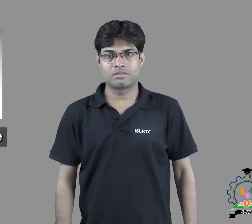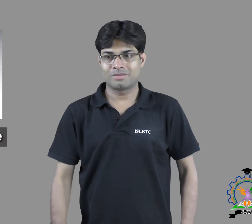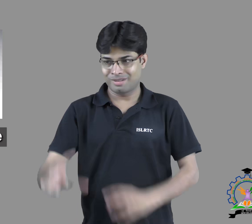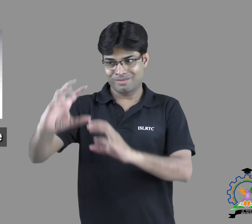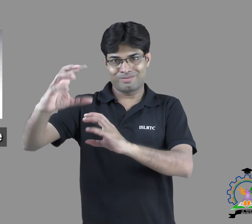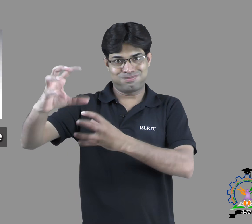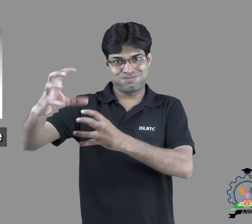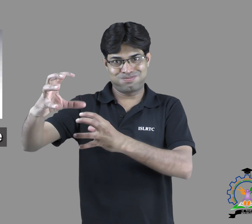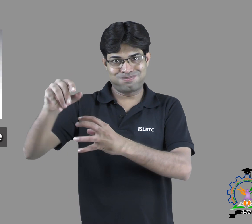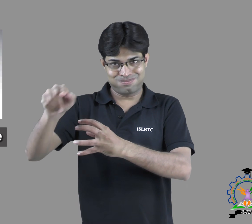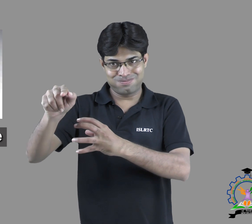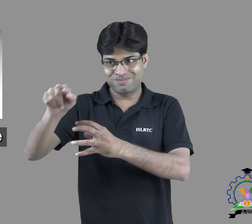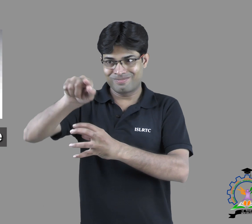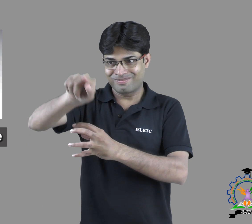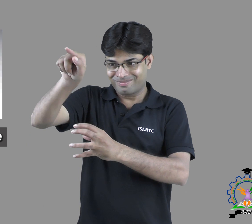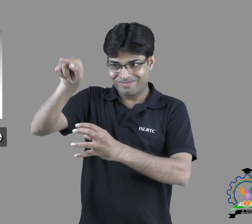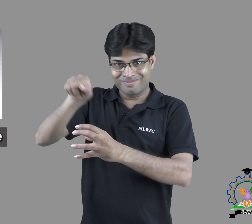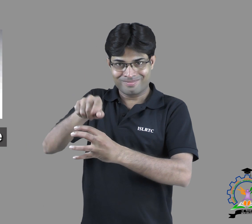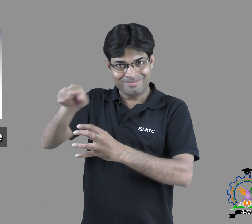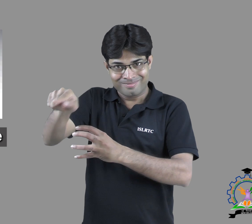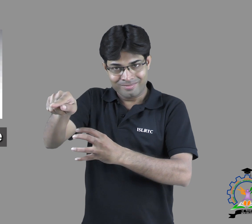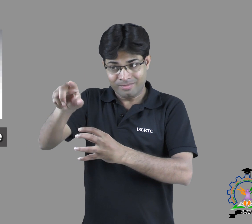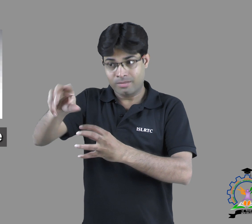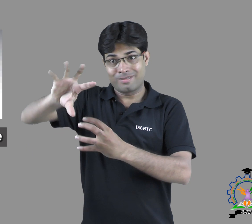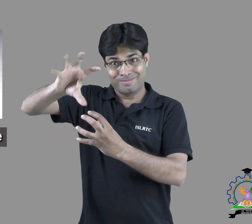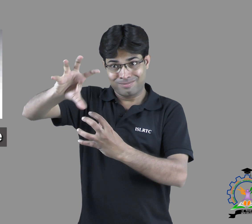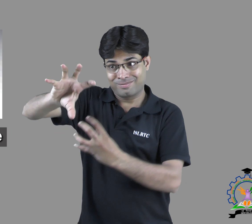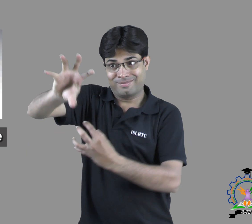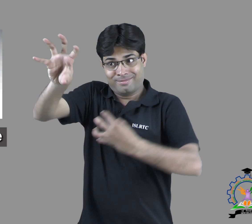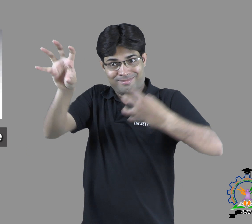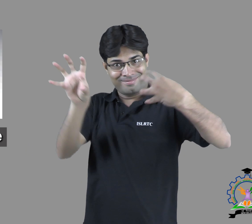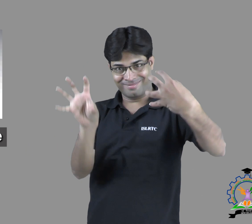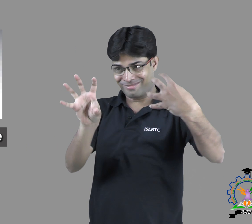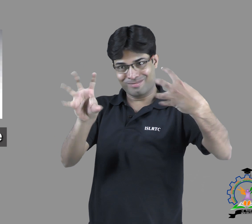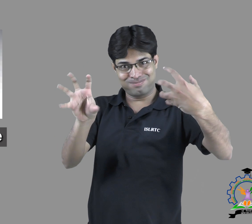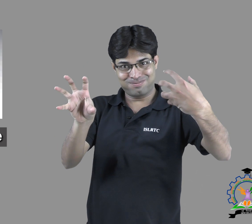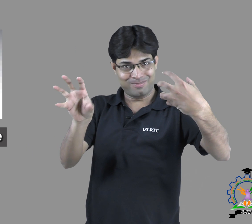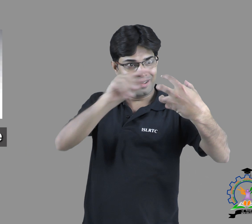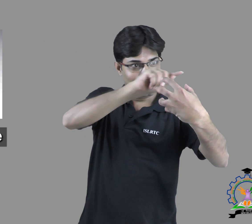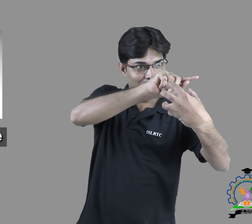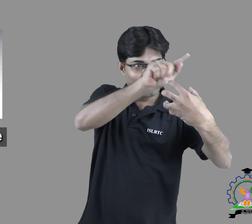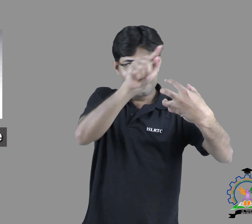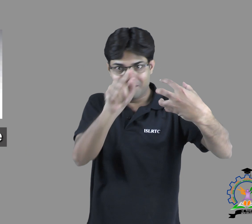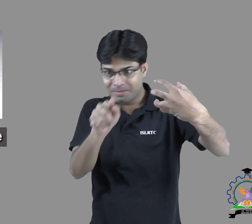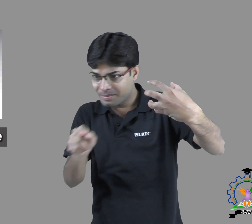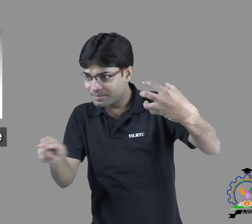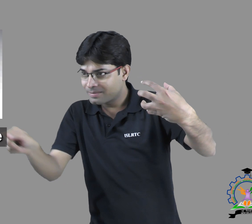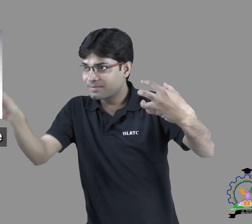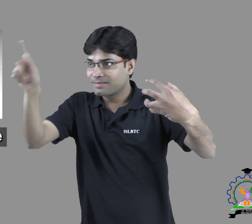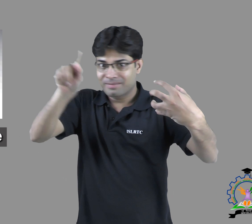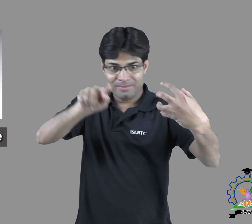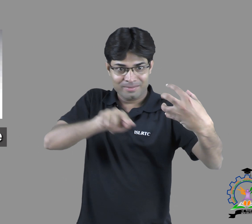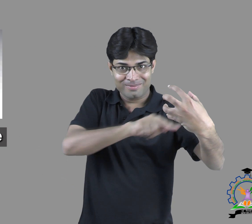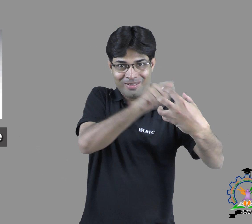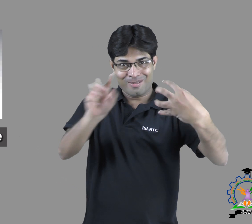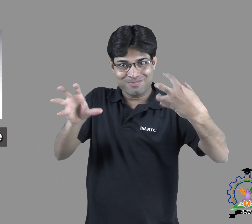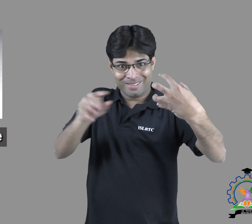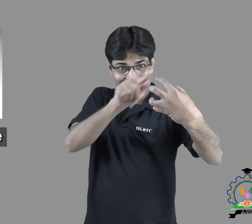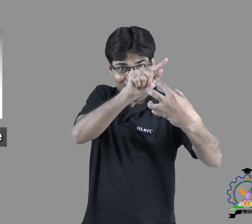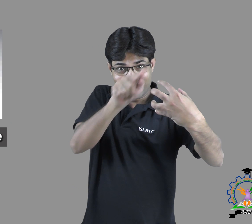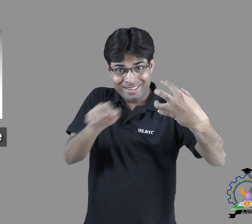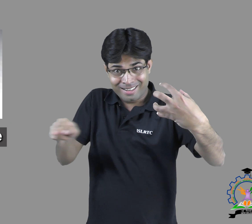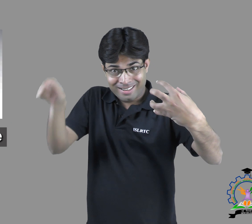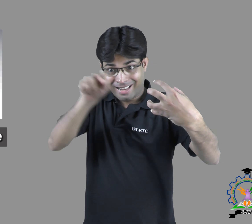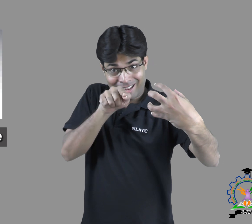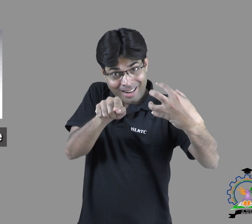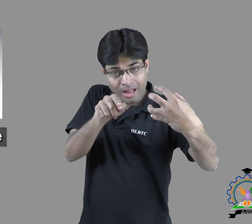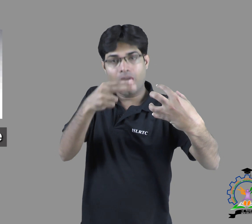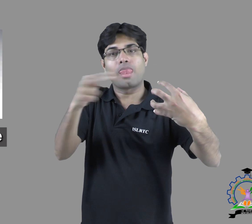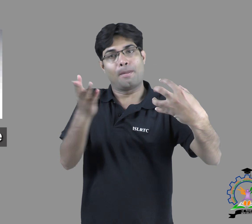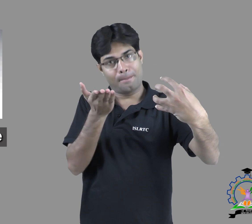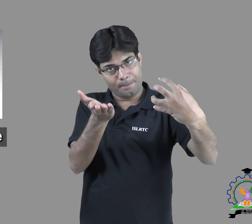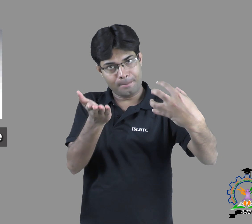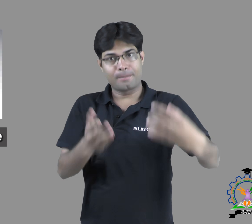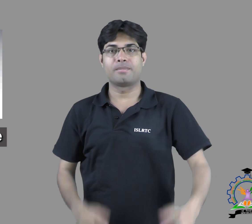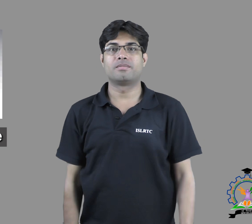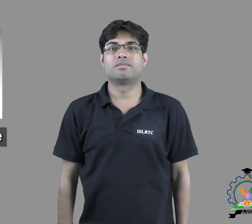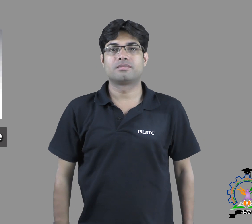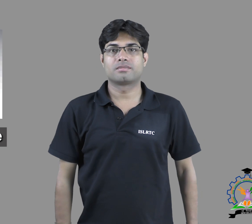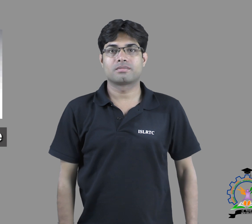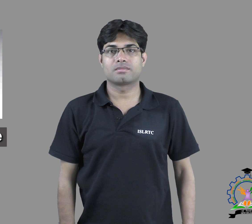Cross Belt Drive